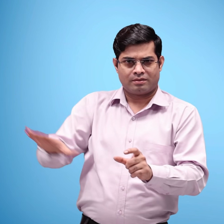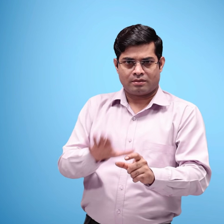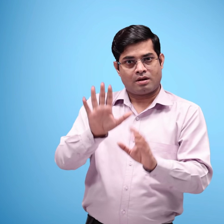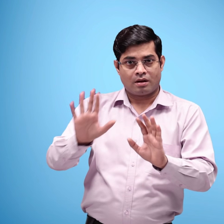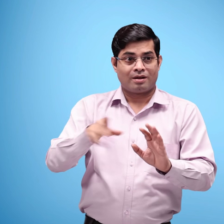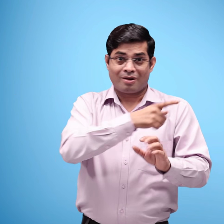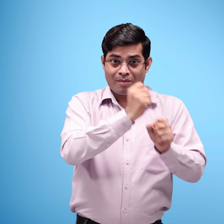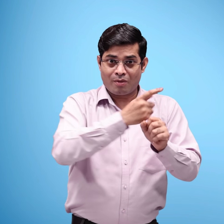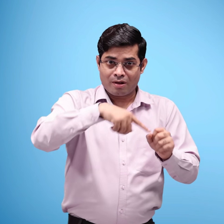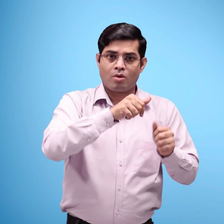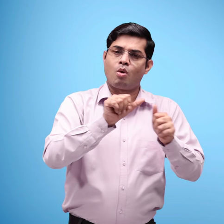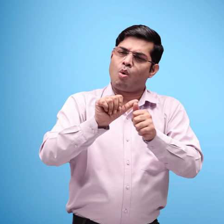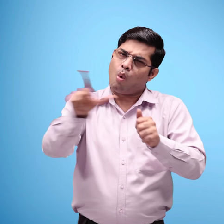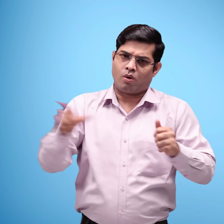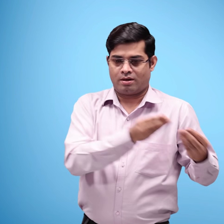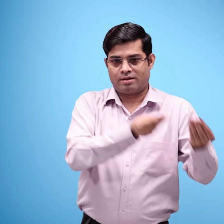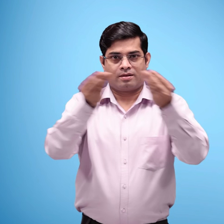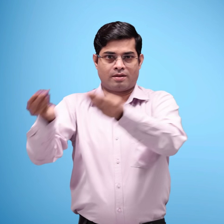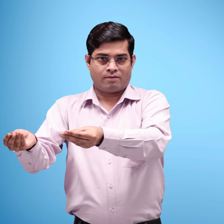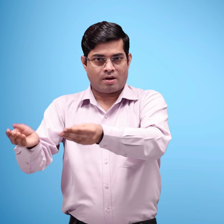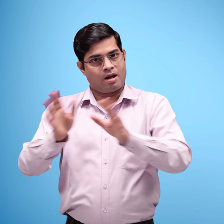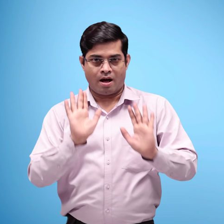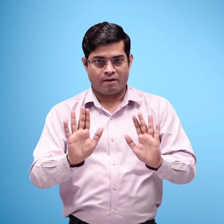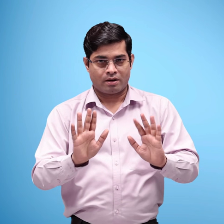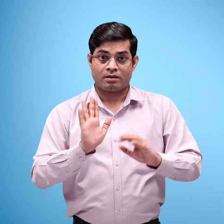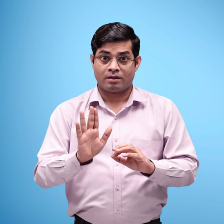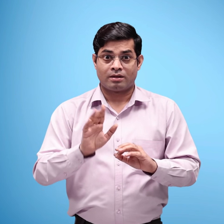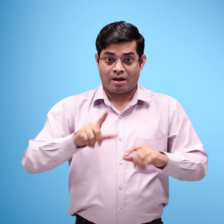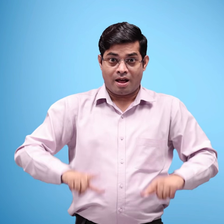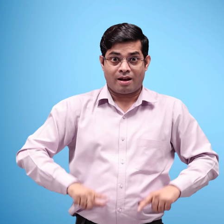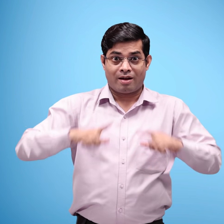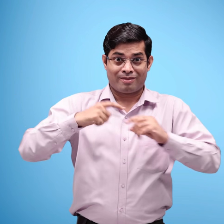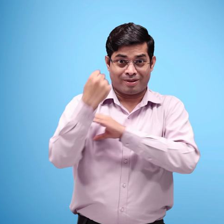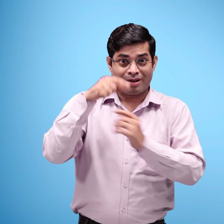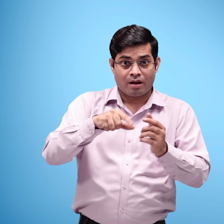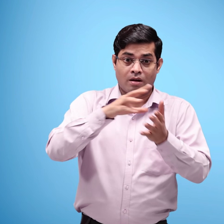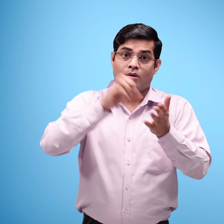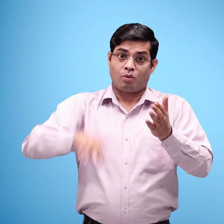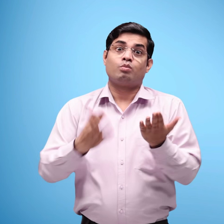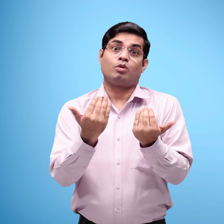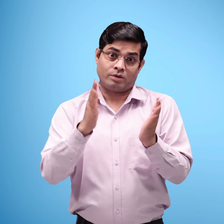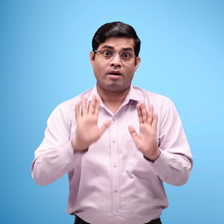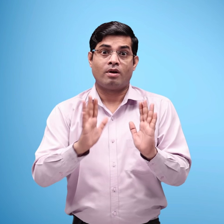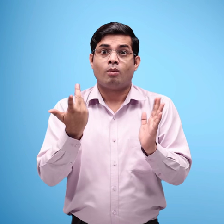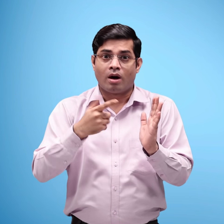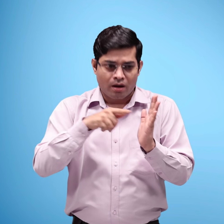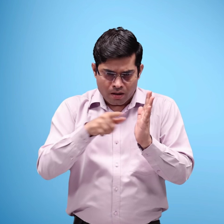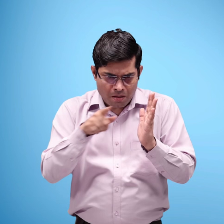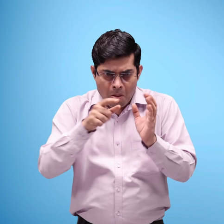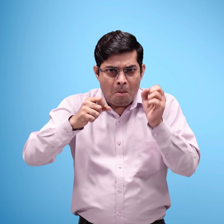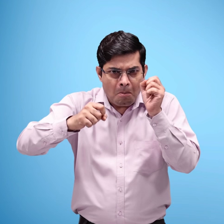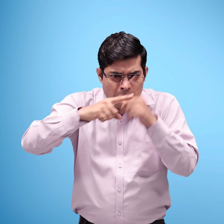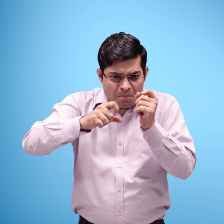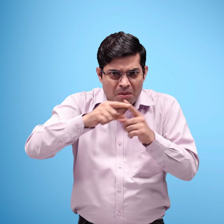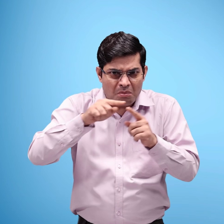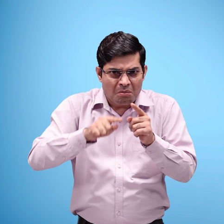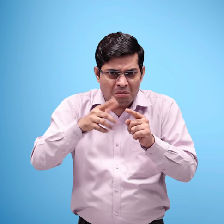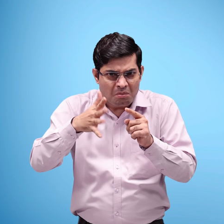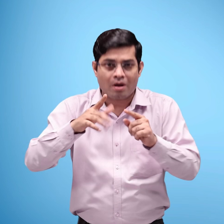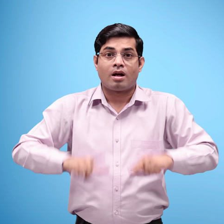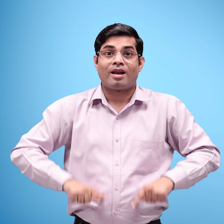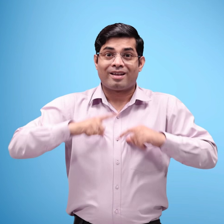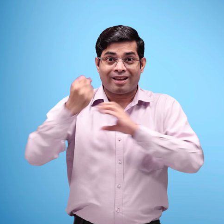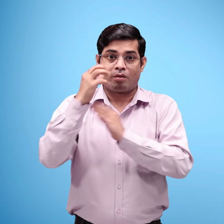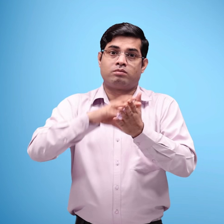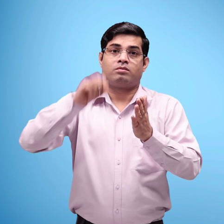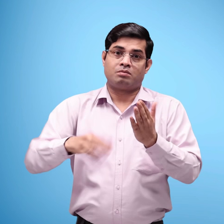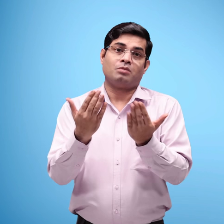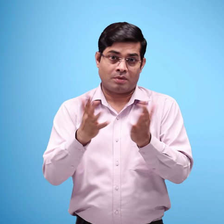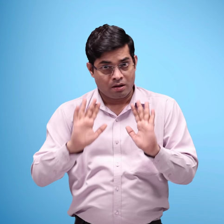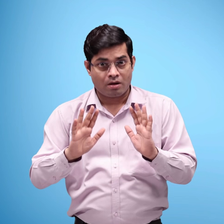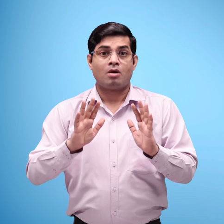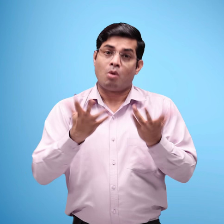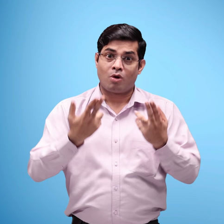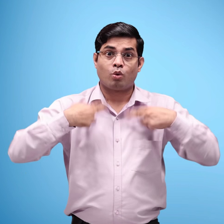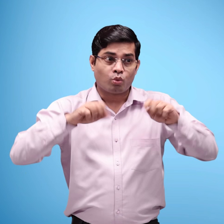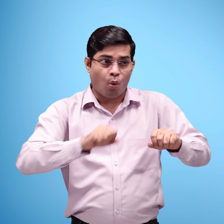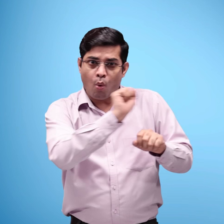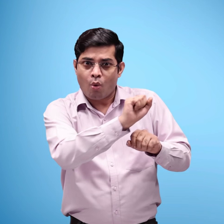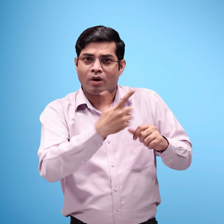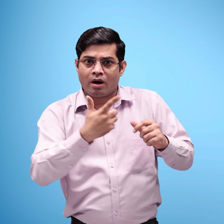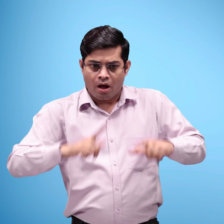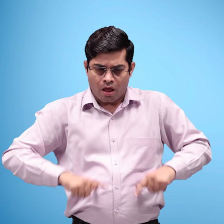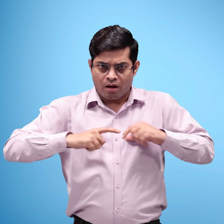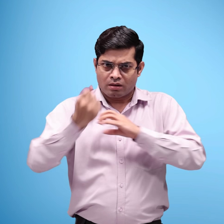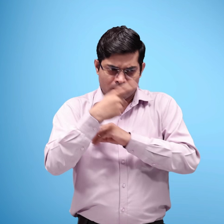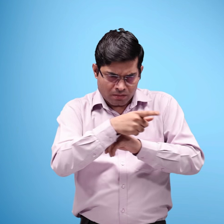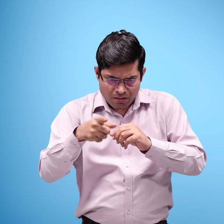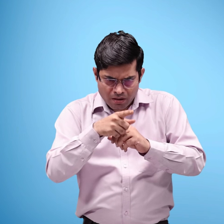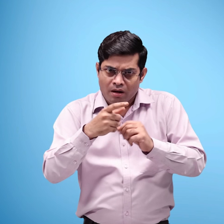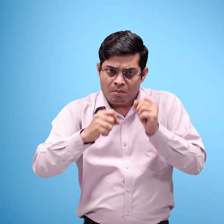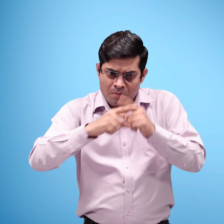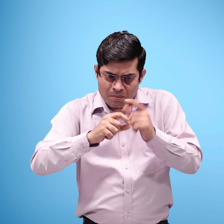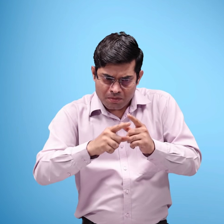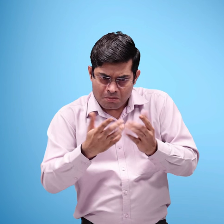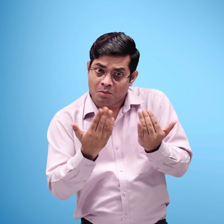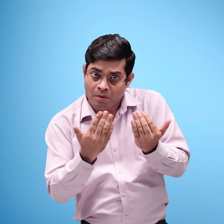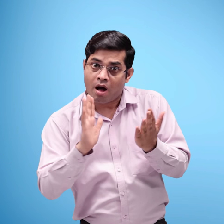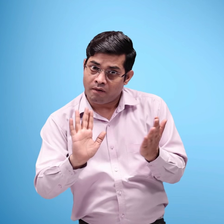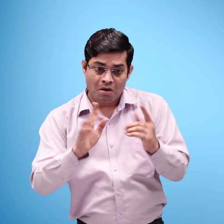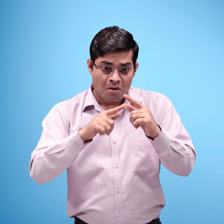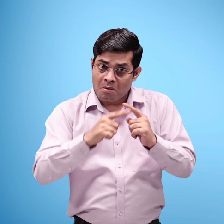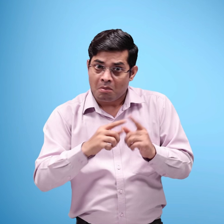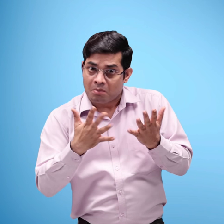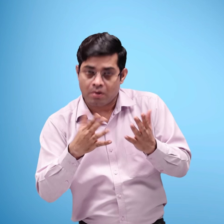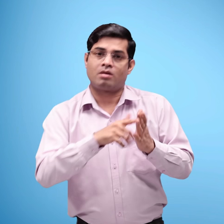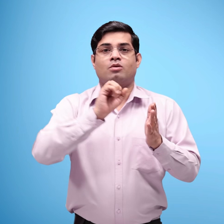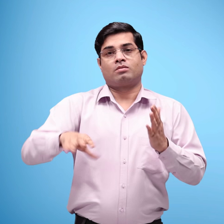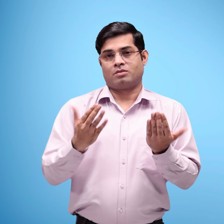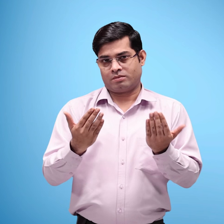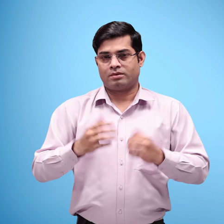education, etc. as being a part of the Right to Life. It also states that a person’s life or liberty can be taken away only by following a reasonable and just legal procedure.